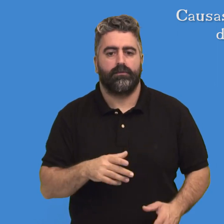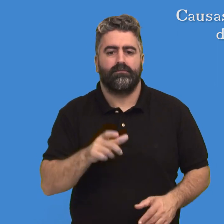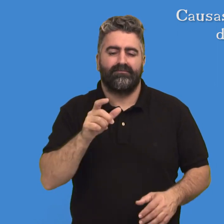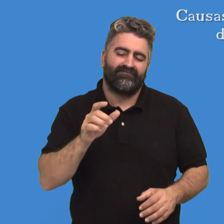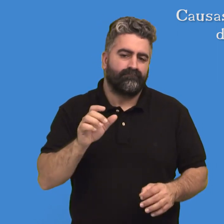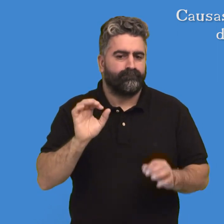persona